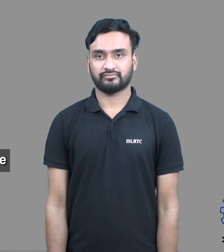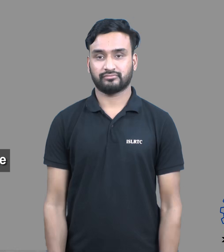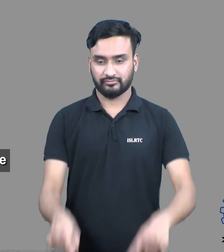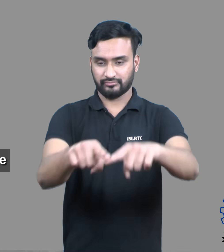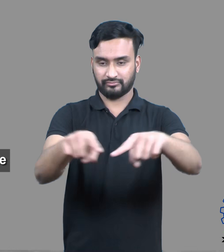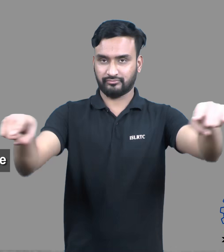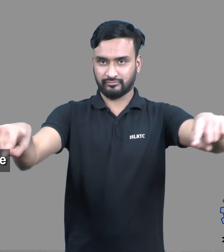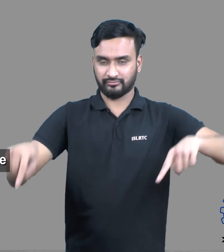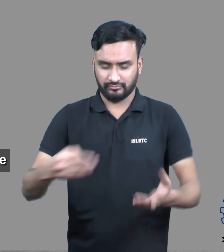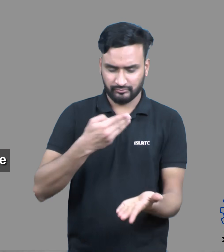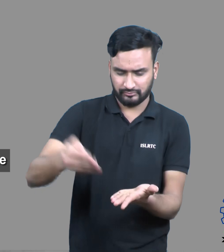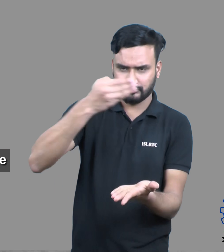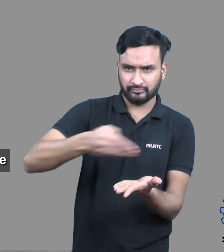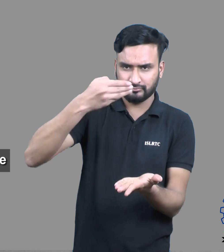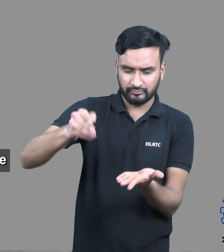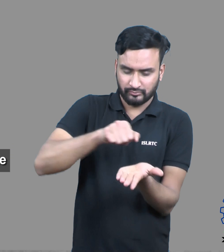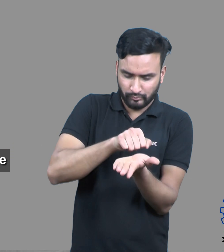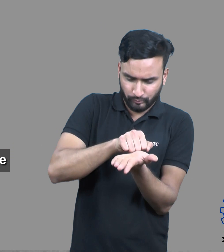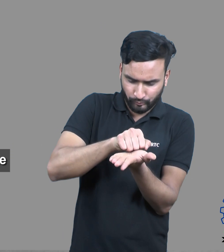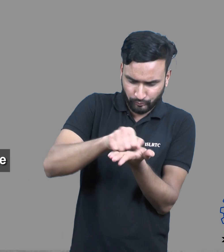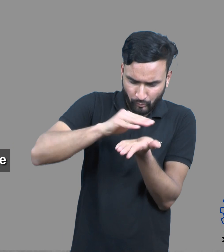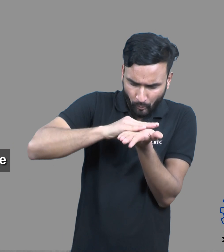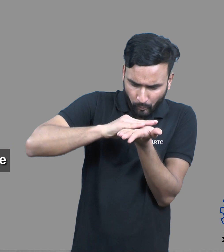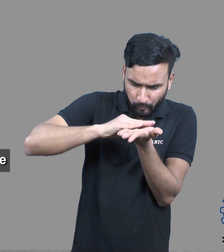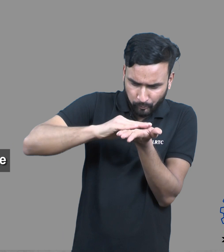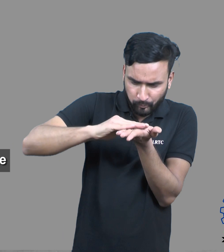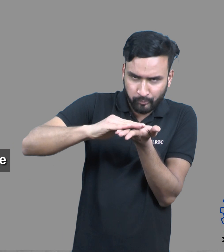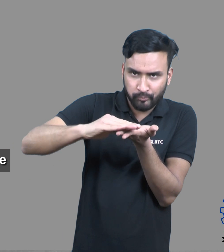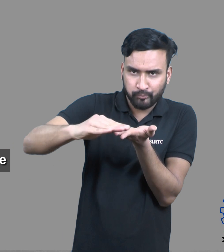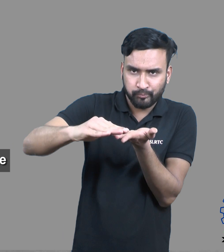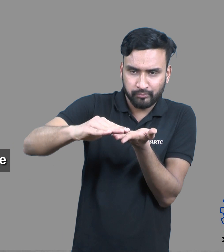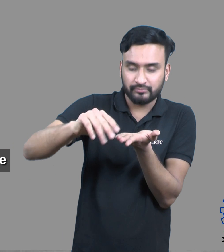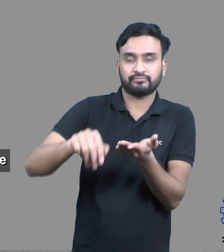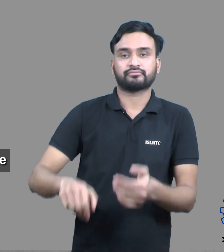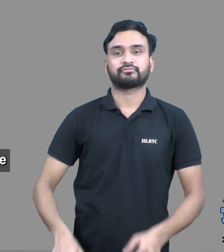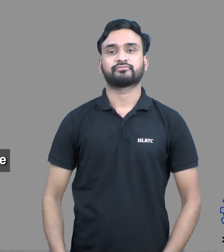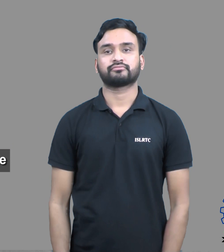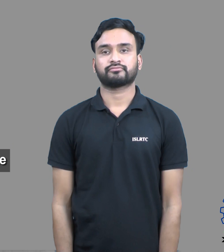Plain Cement Concrete